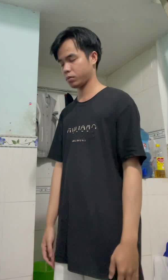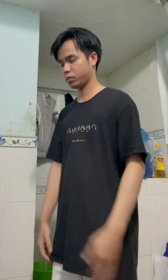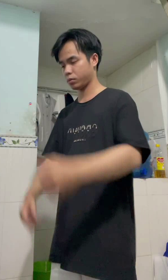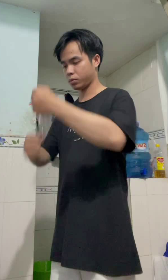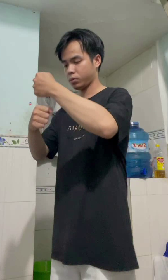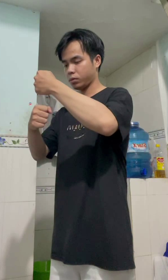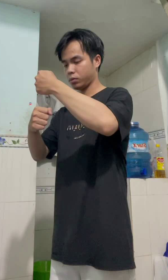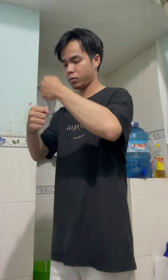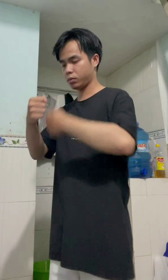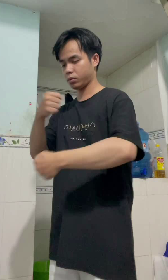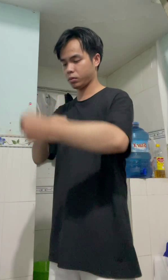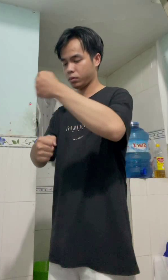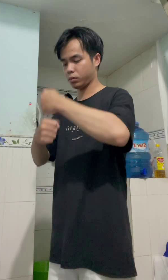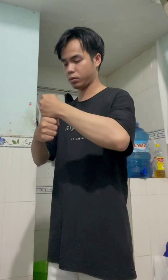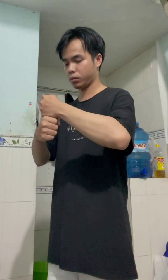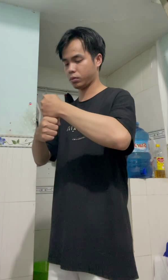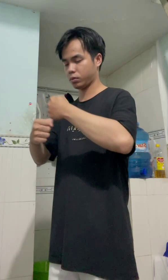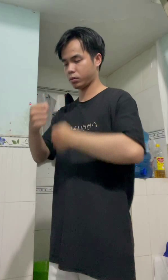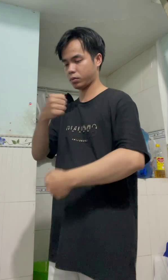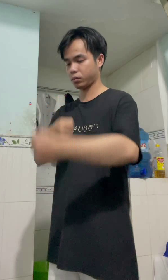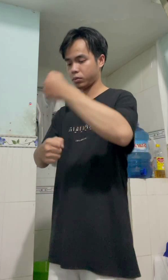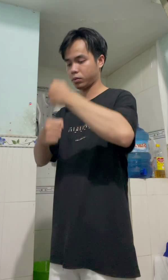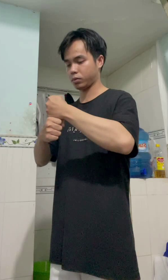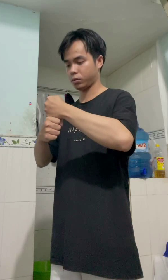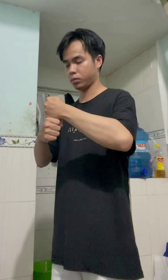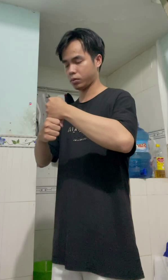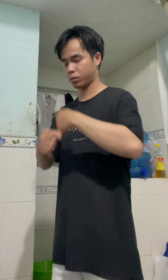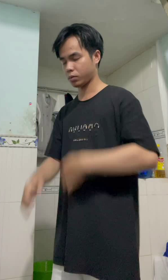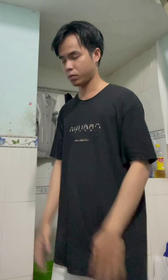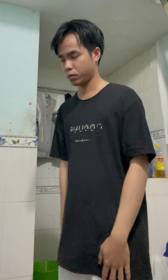quanh nam